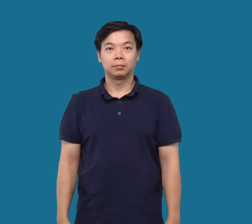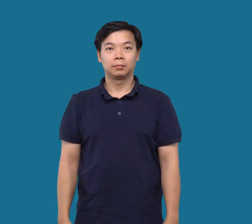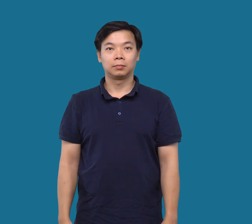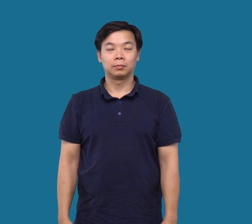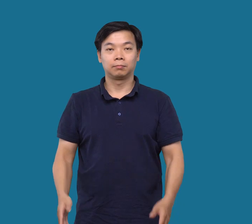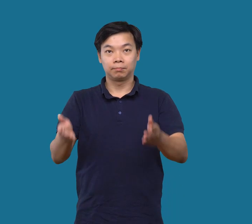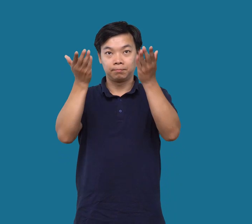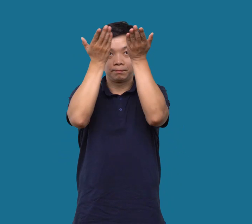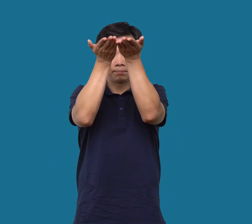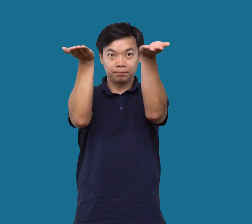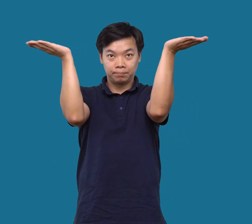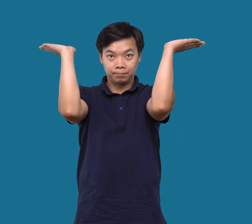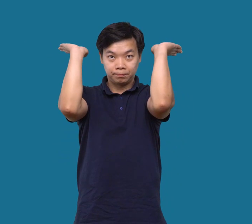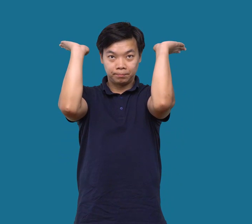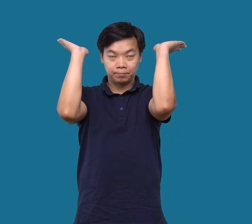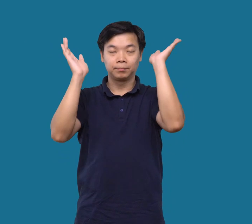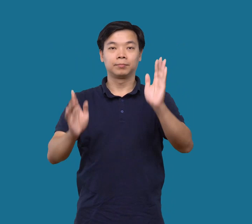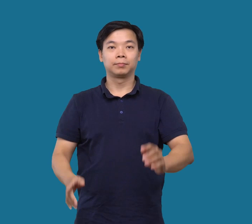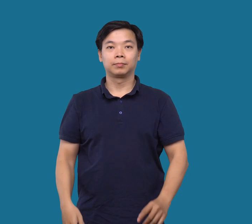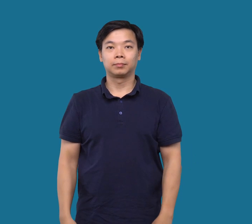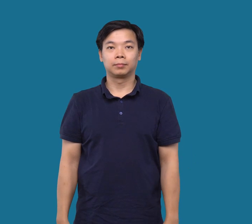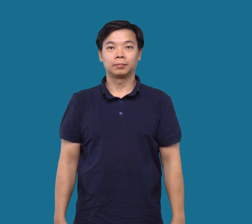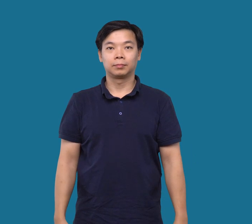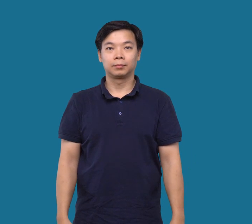Mexico (nước Mexico)